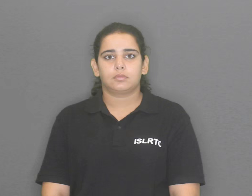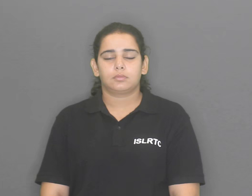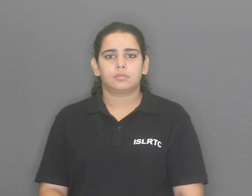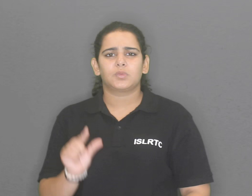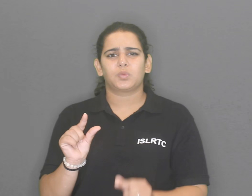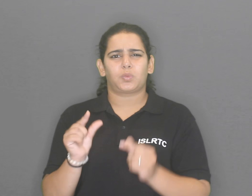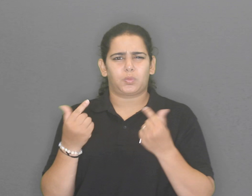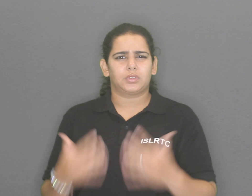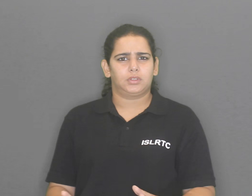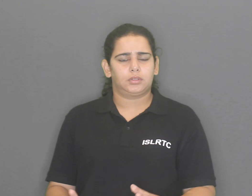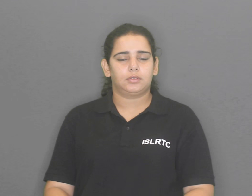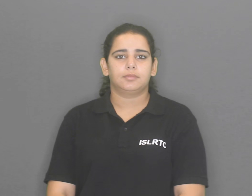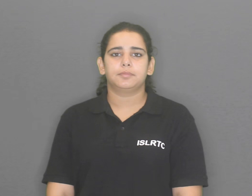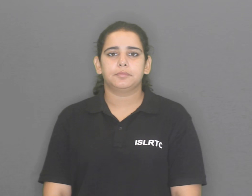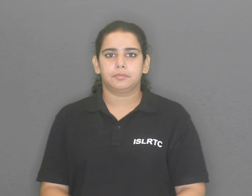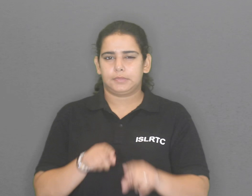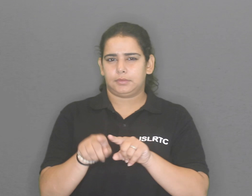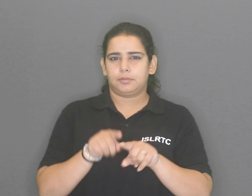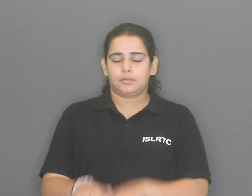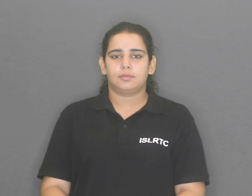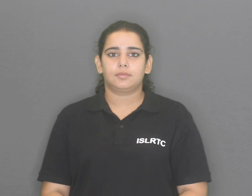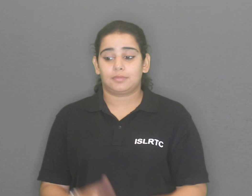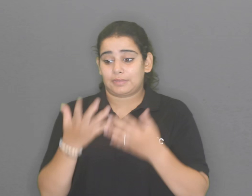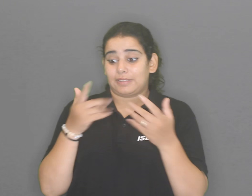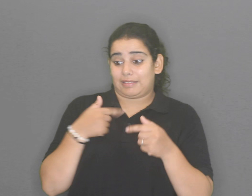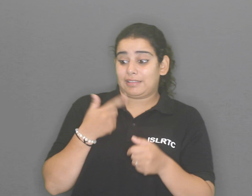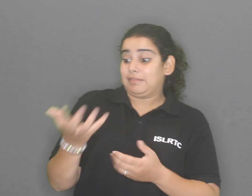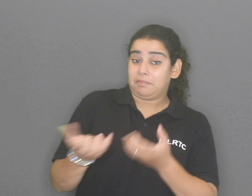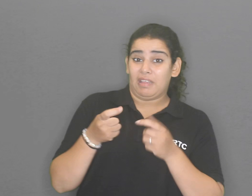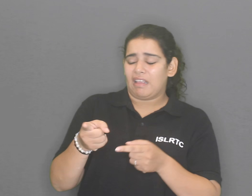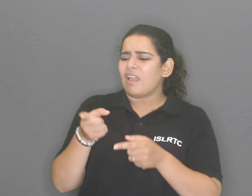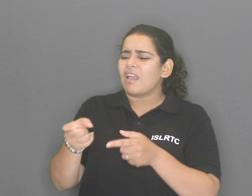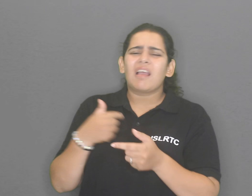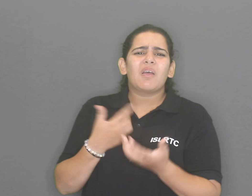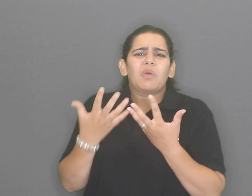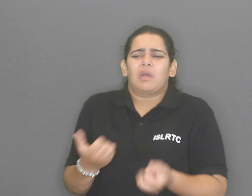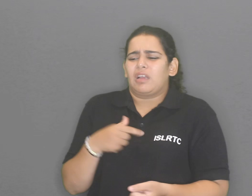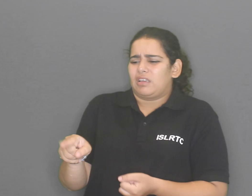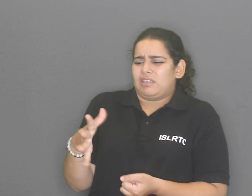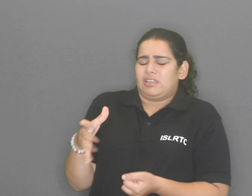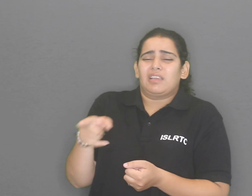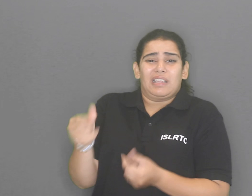Unused Not being, or never having been used